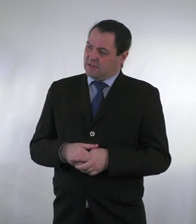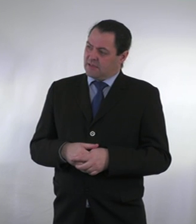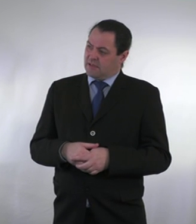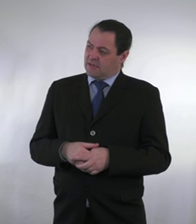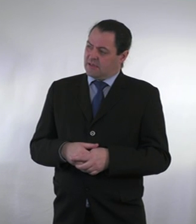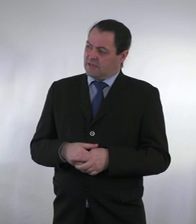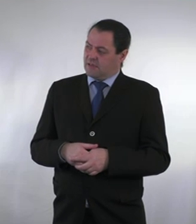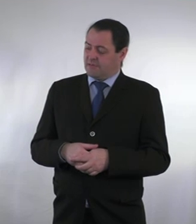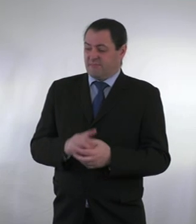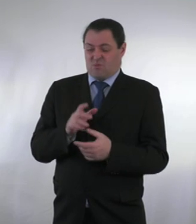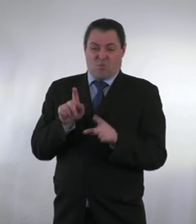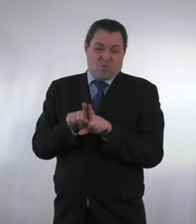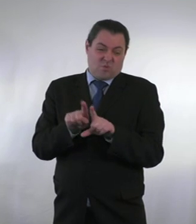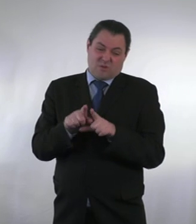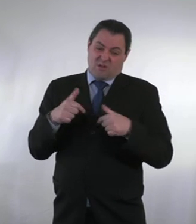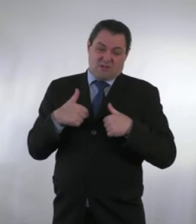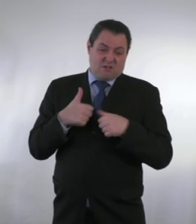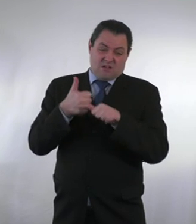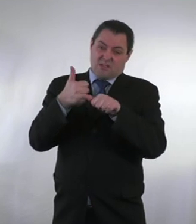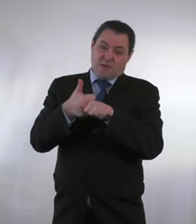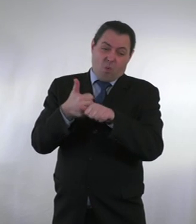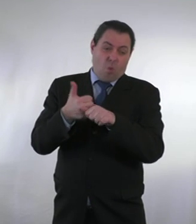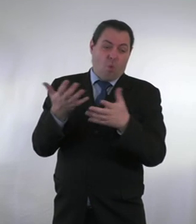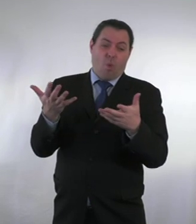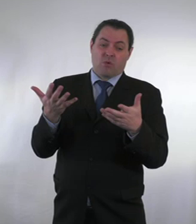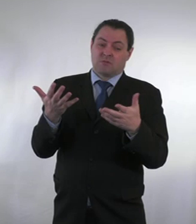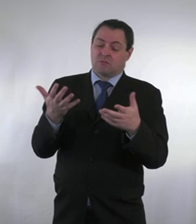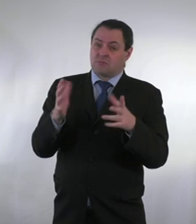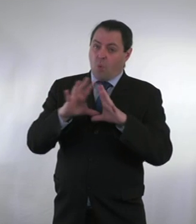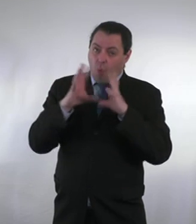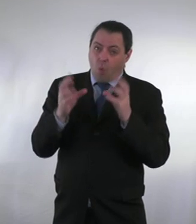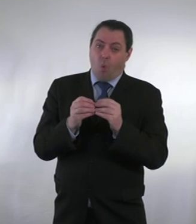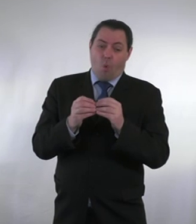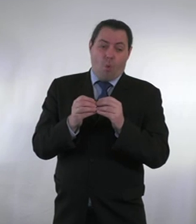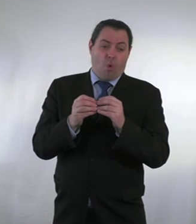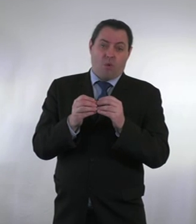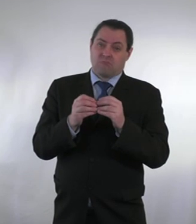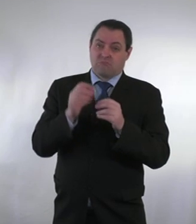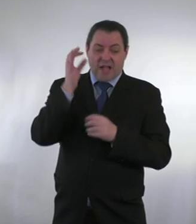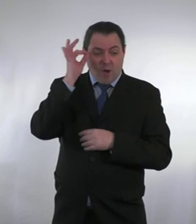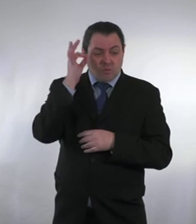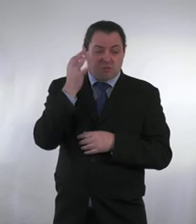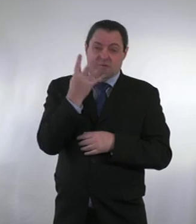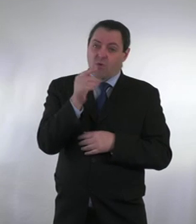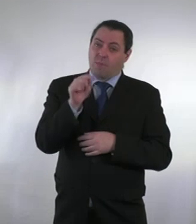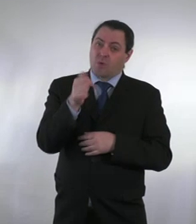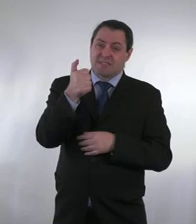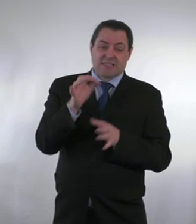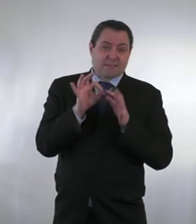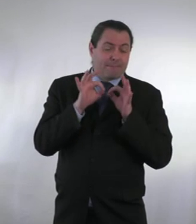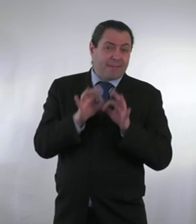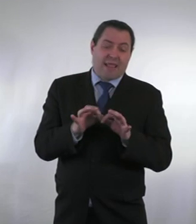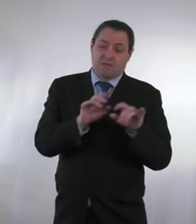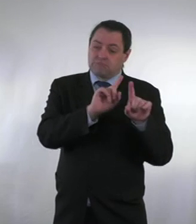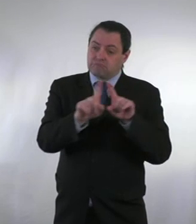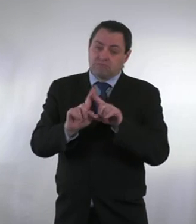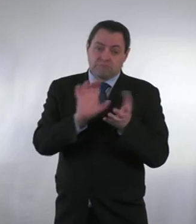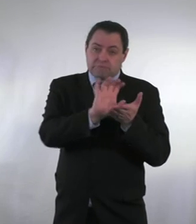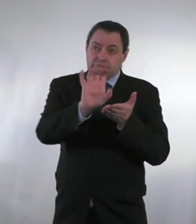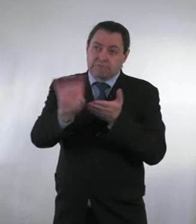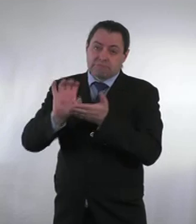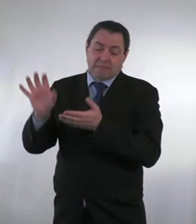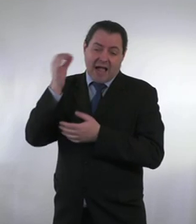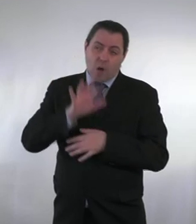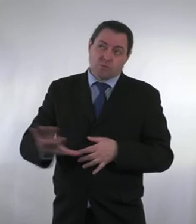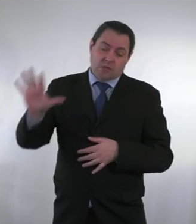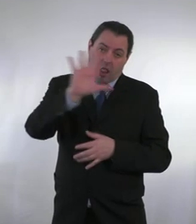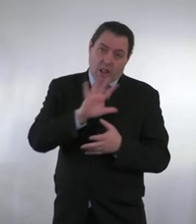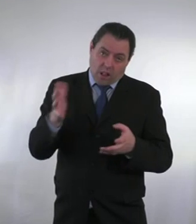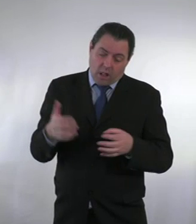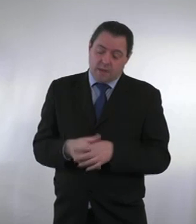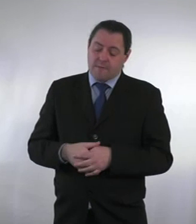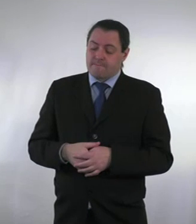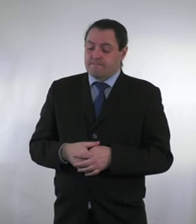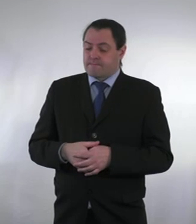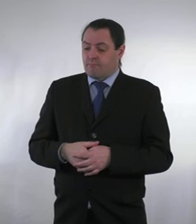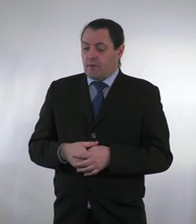The reality is that we are supporting every council, with £4.6 billion of support for local government so far during the pandemic.